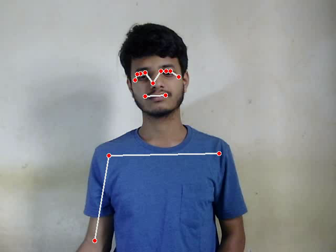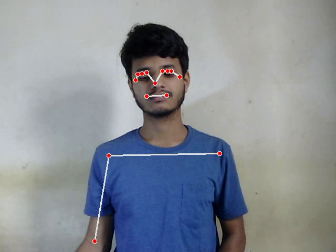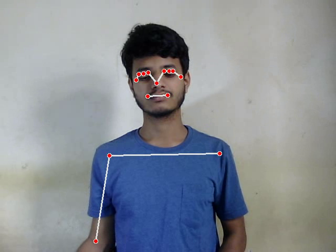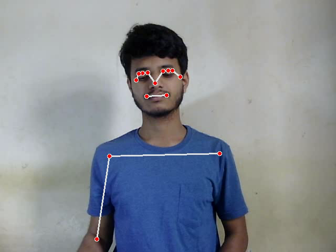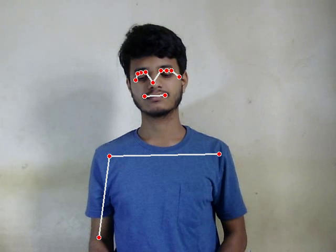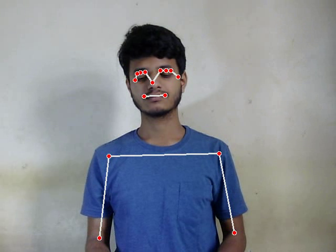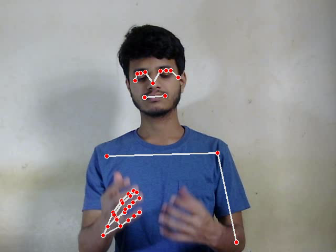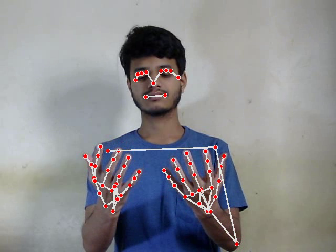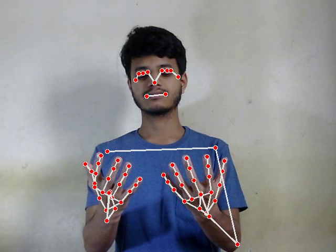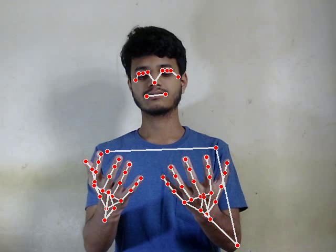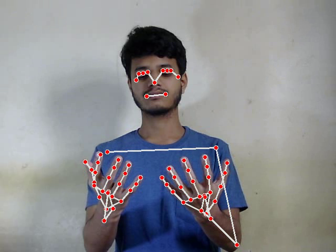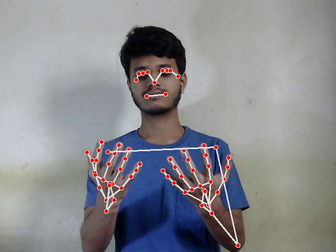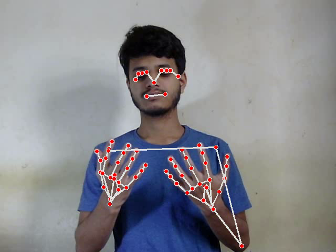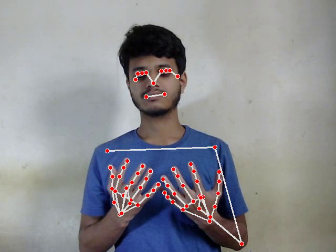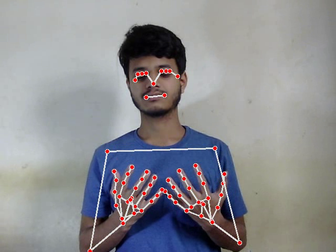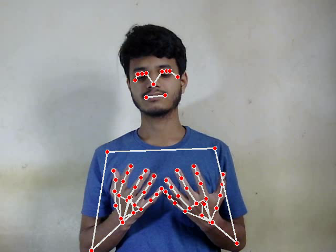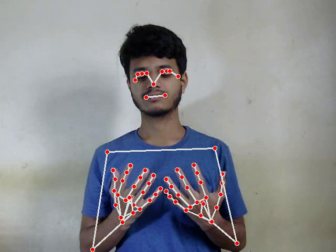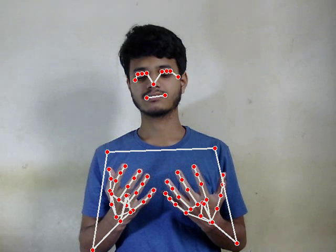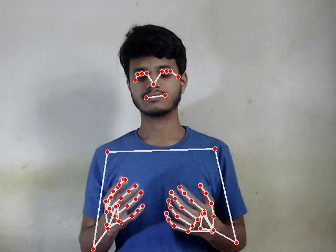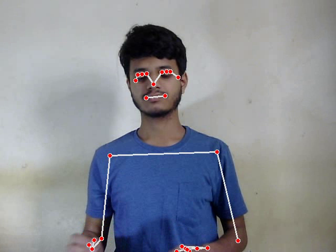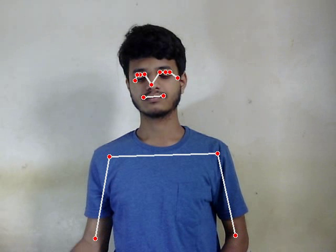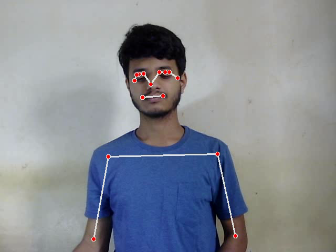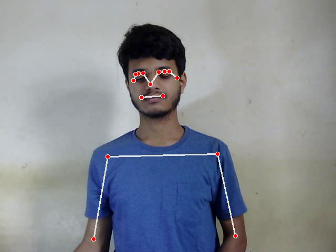want